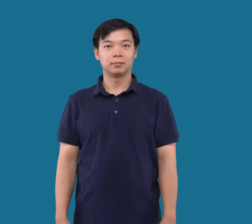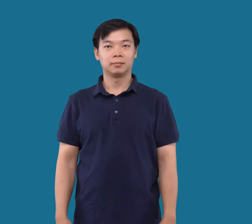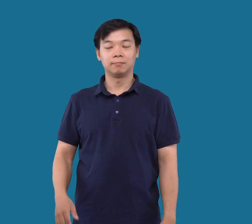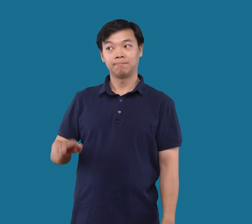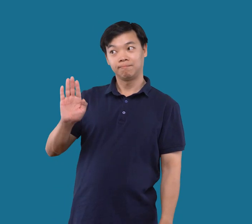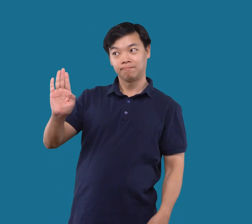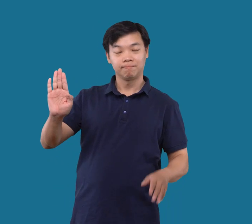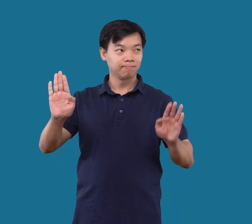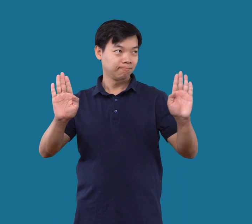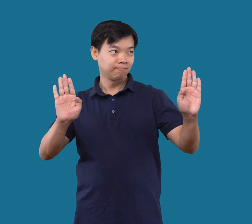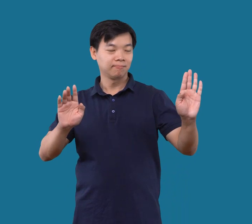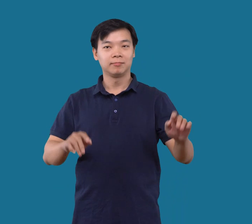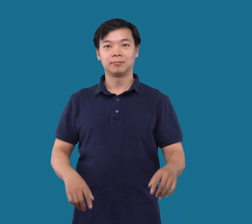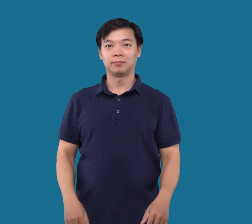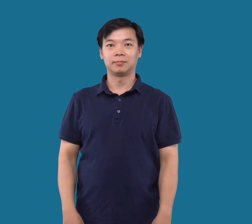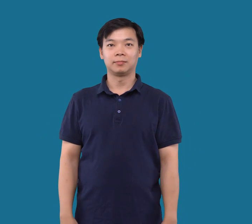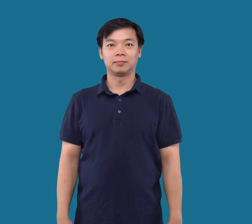chân dung